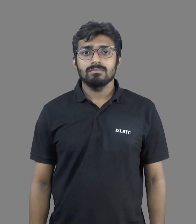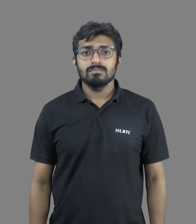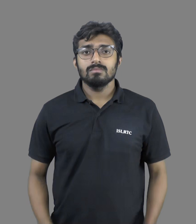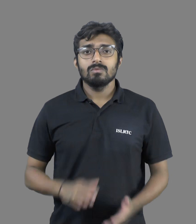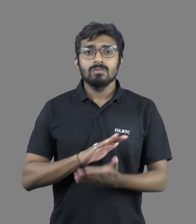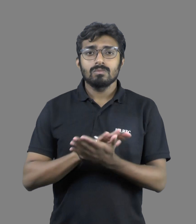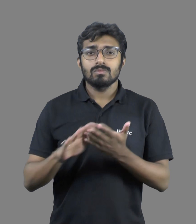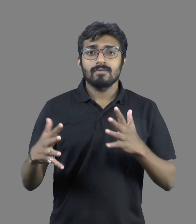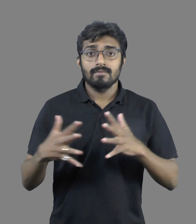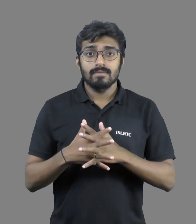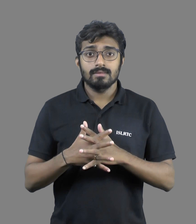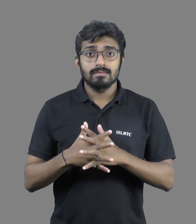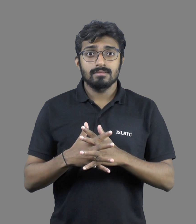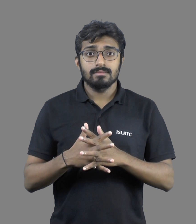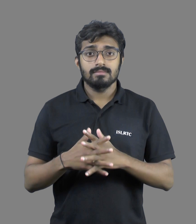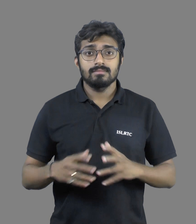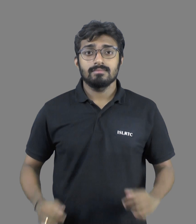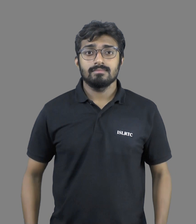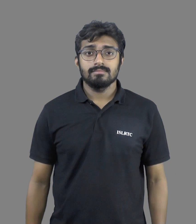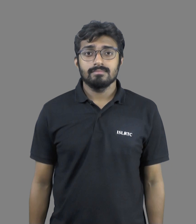Homework